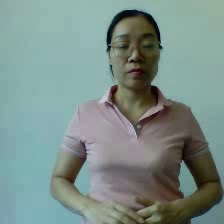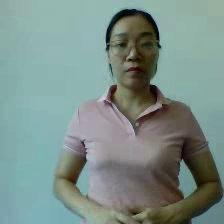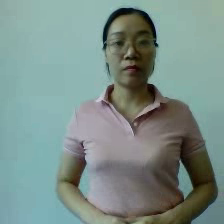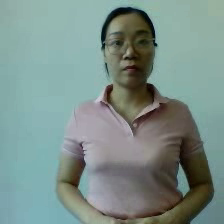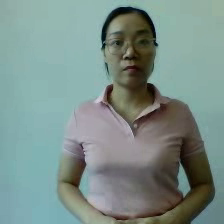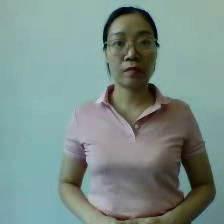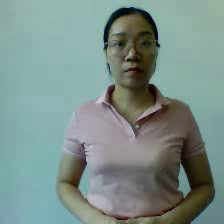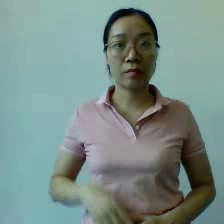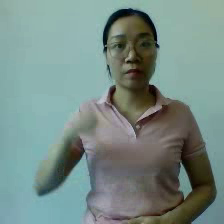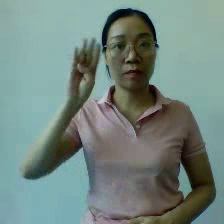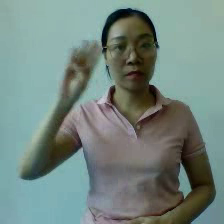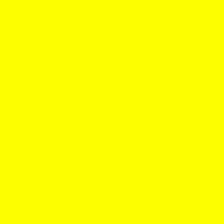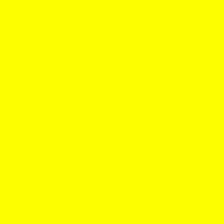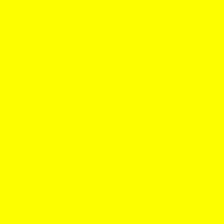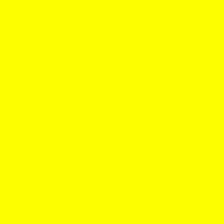Chậm lại